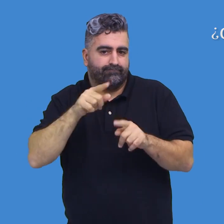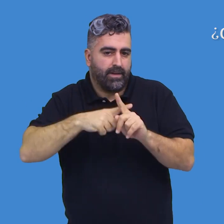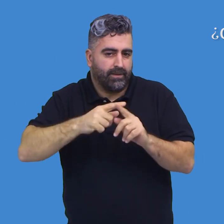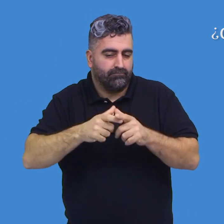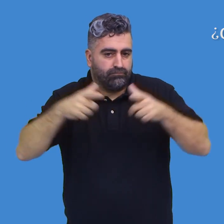nivel